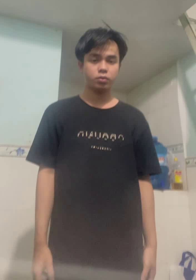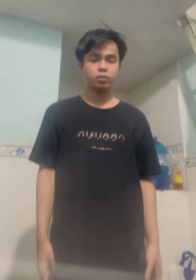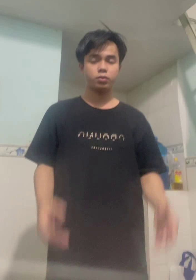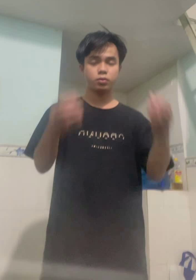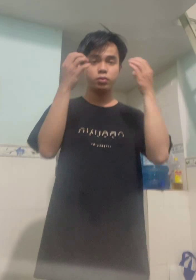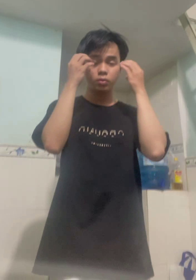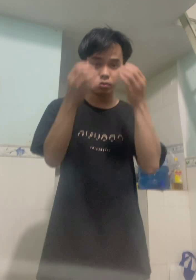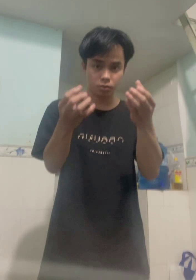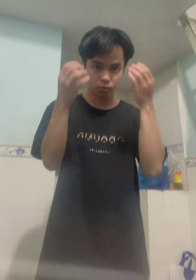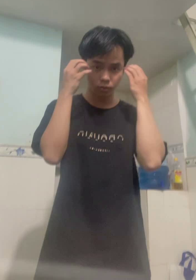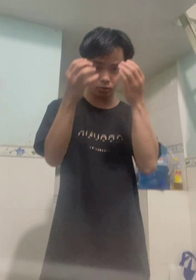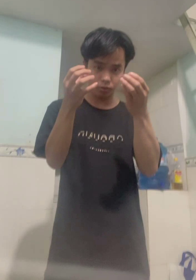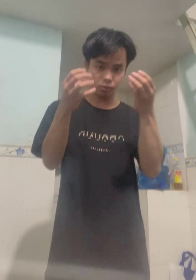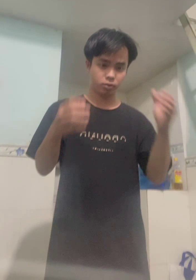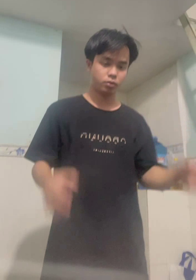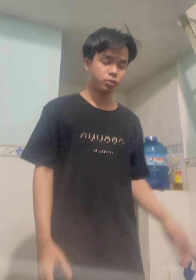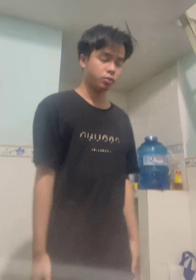ngac nhien